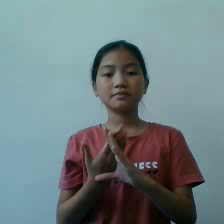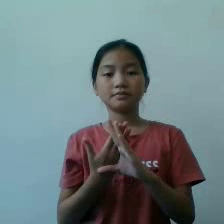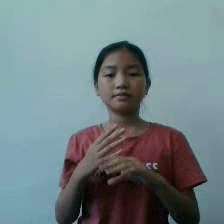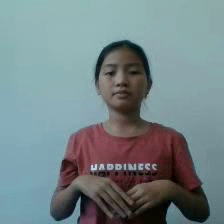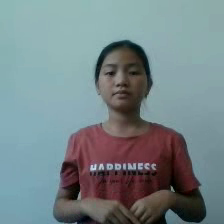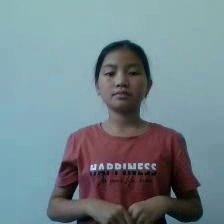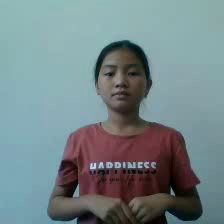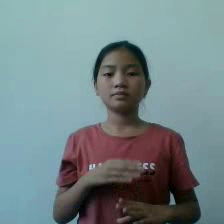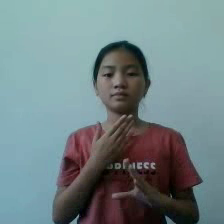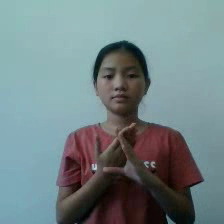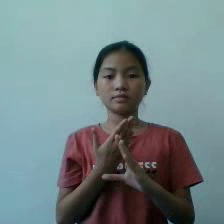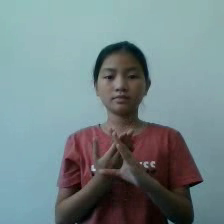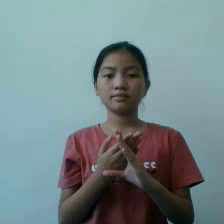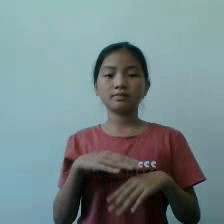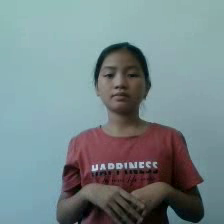Trường học